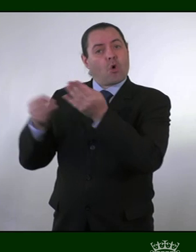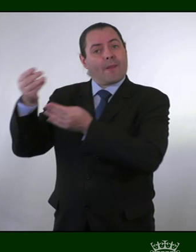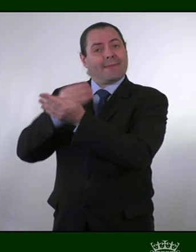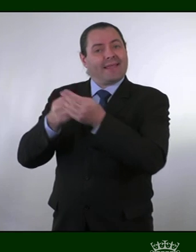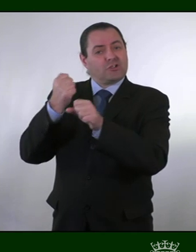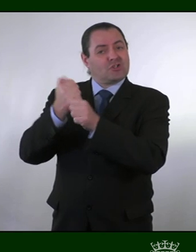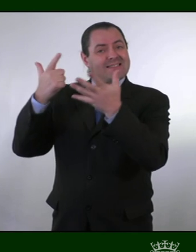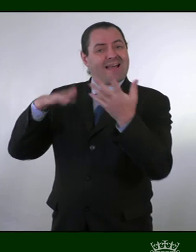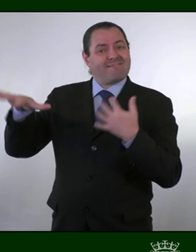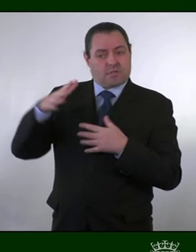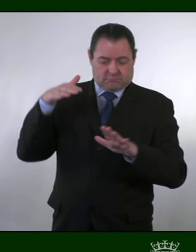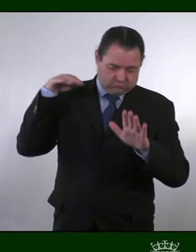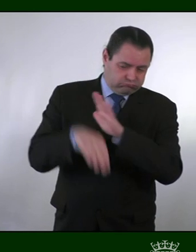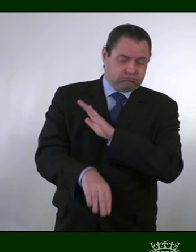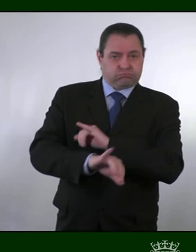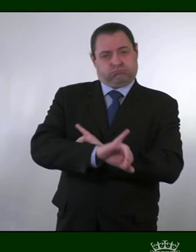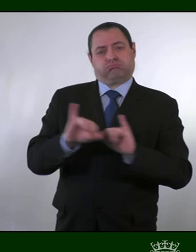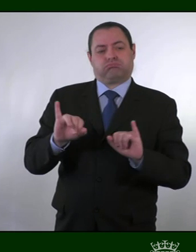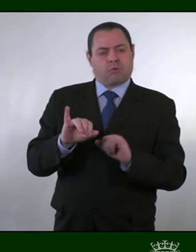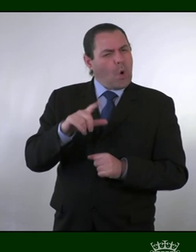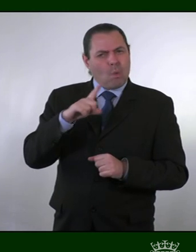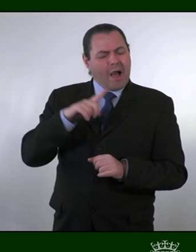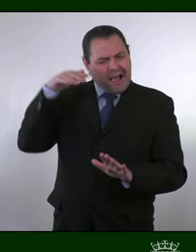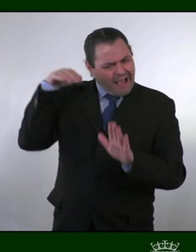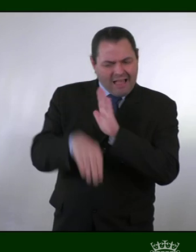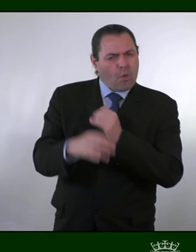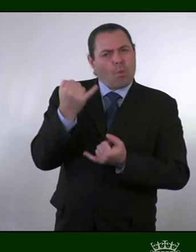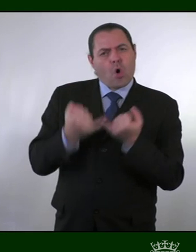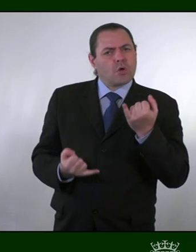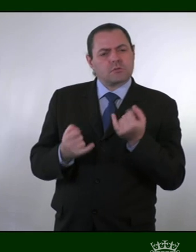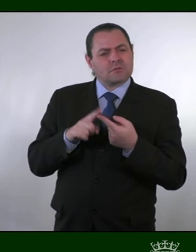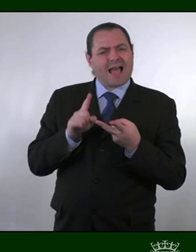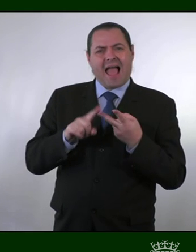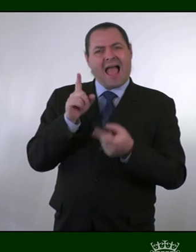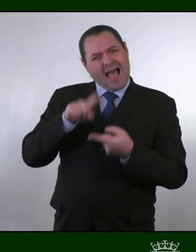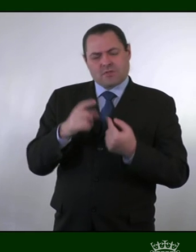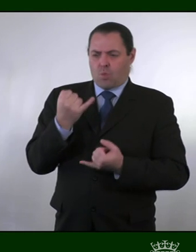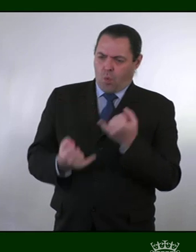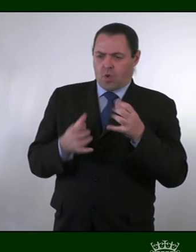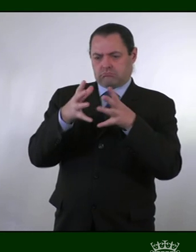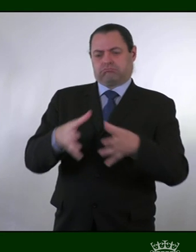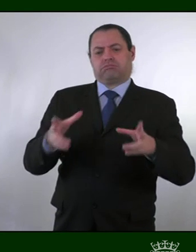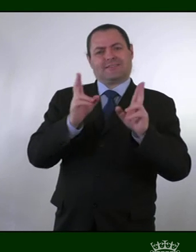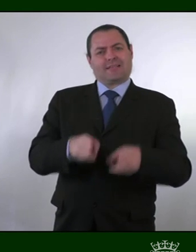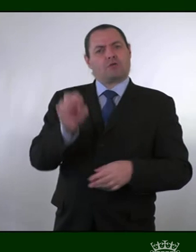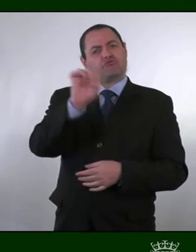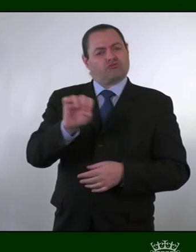Why does the Prime Minister think the UK has had the deepest recession in the G7 and the highest number of covid deaths in Europe?